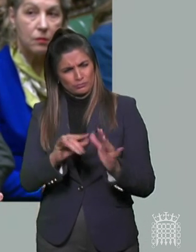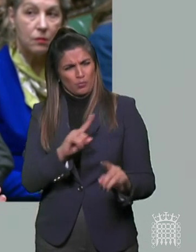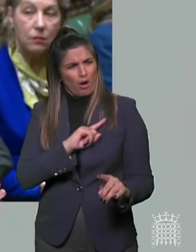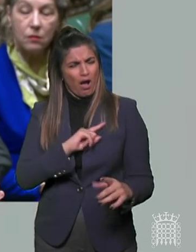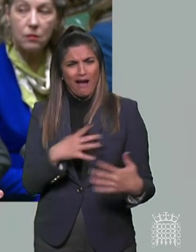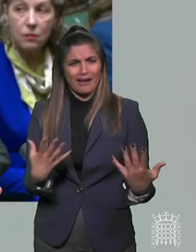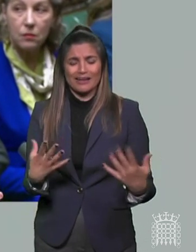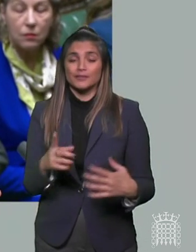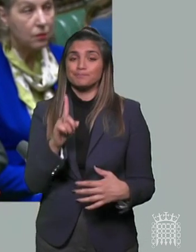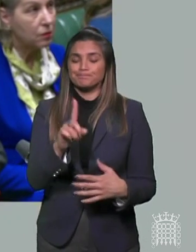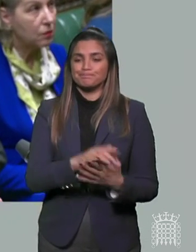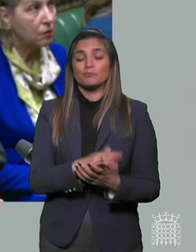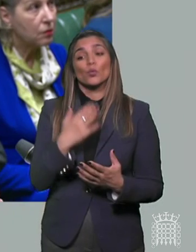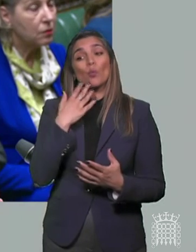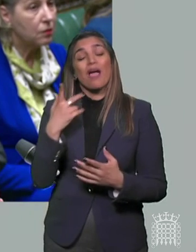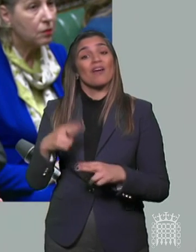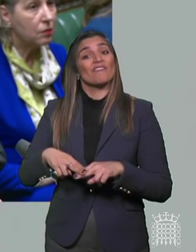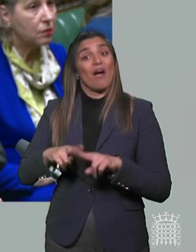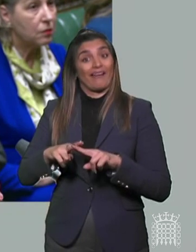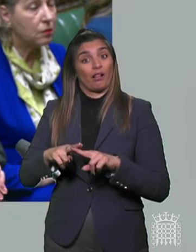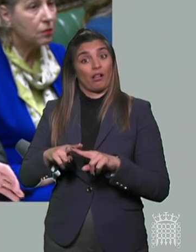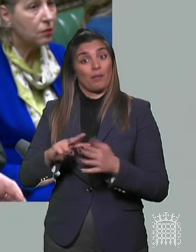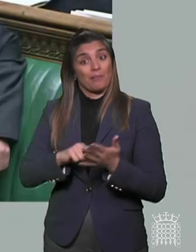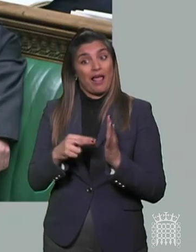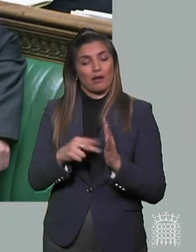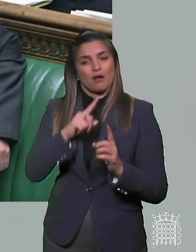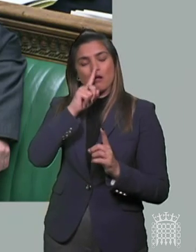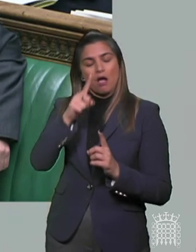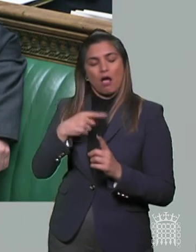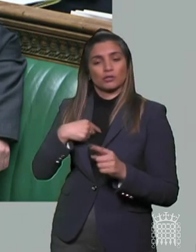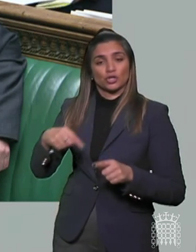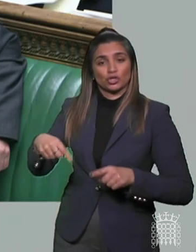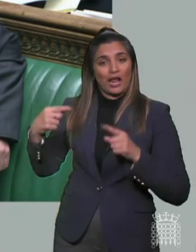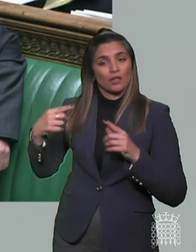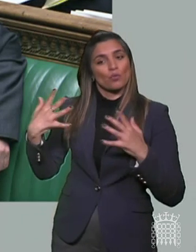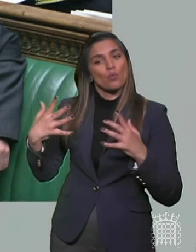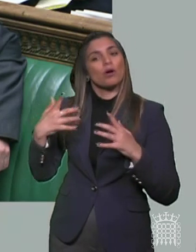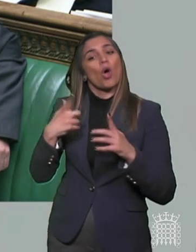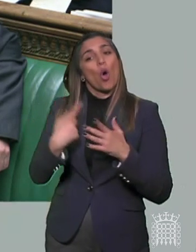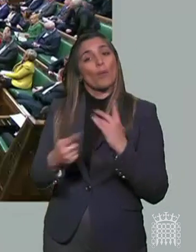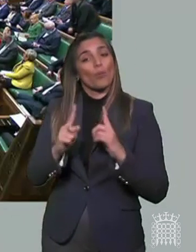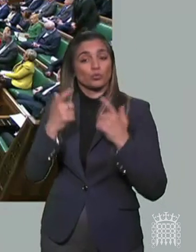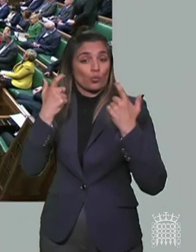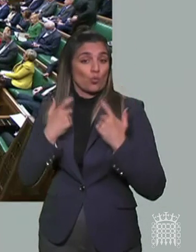However, once a planning decision is final, it cannot be challenged unless it is successfully challenged in the courts.